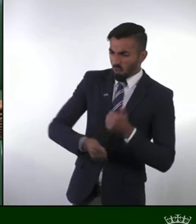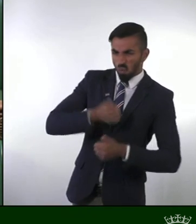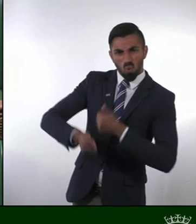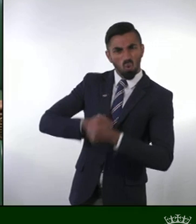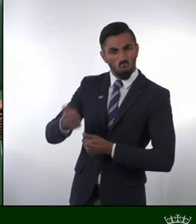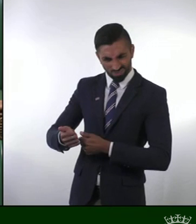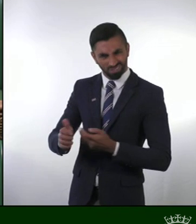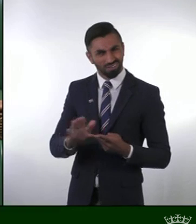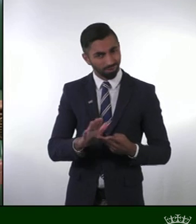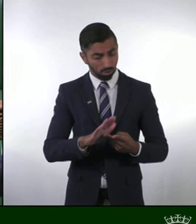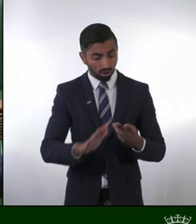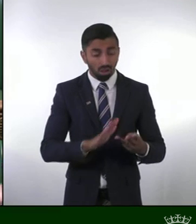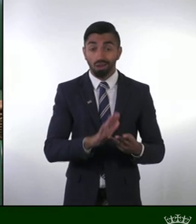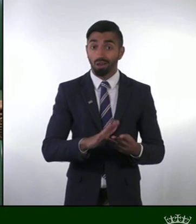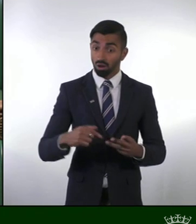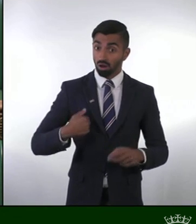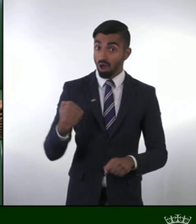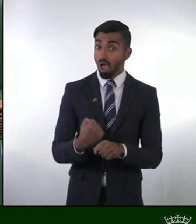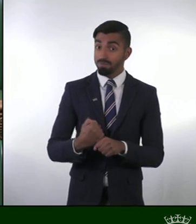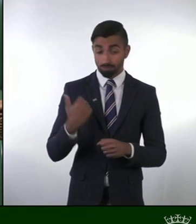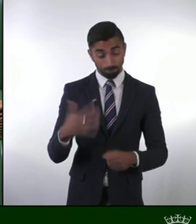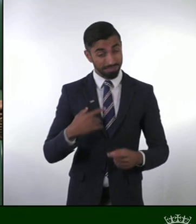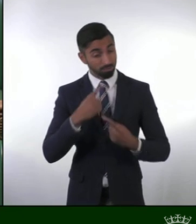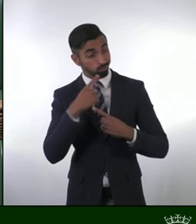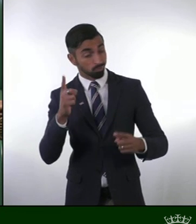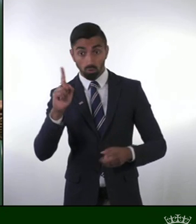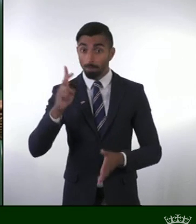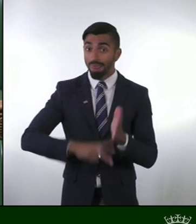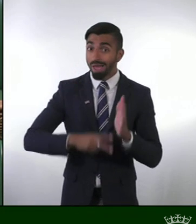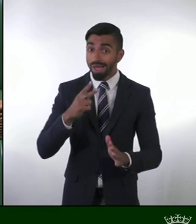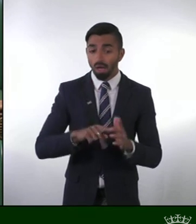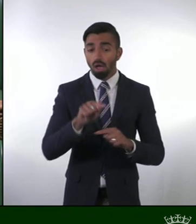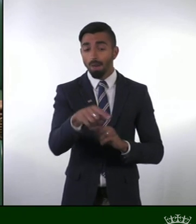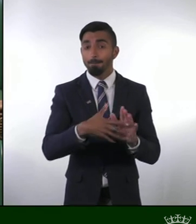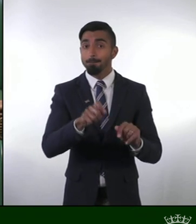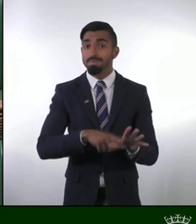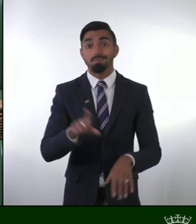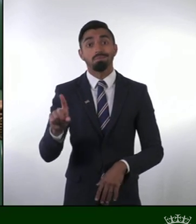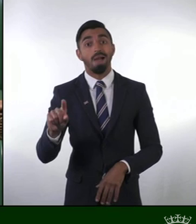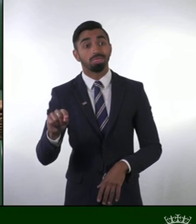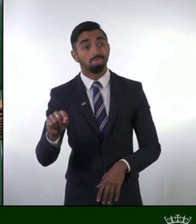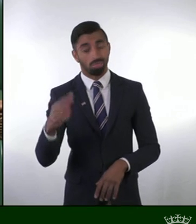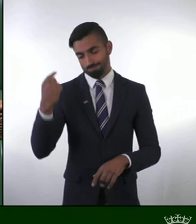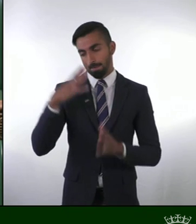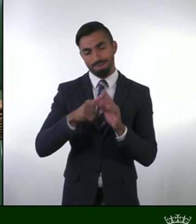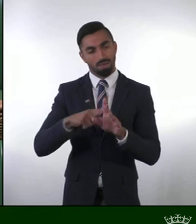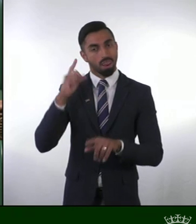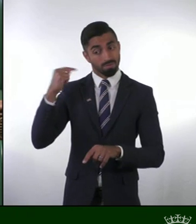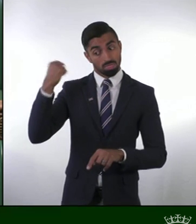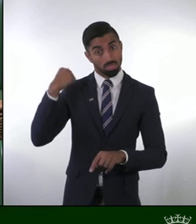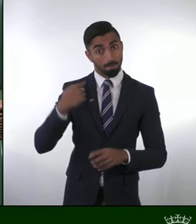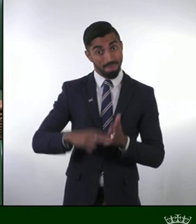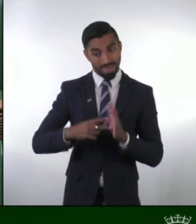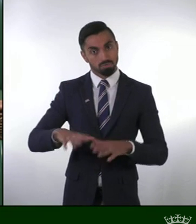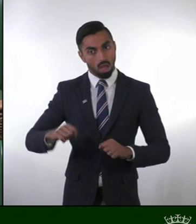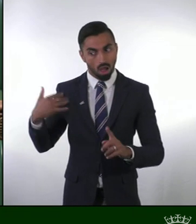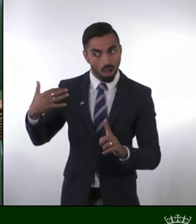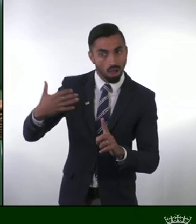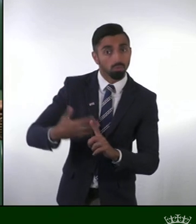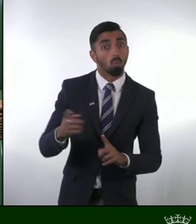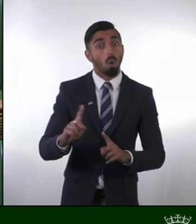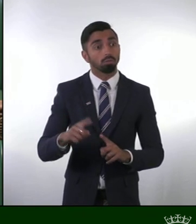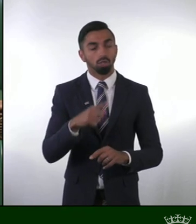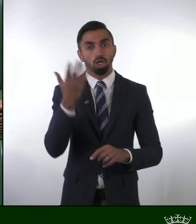This Government announced a plan, on 11 May, to get our country back on to its feet, and that is what we are going to do.